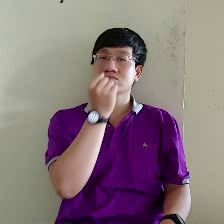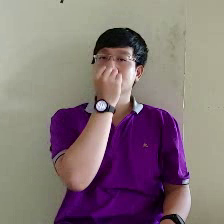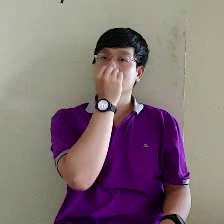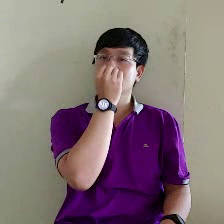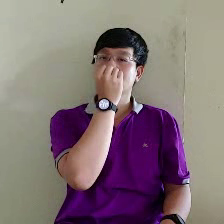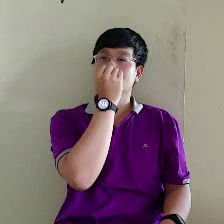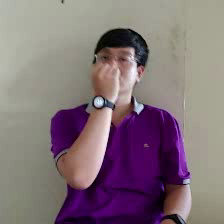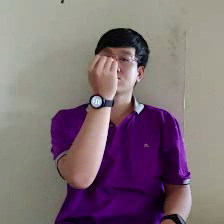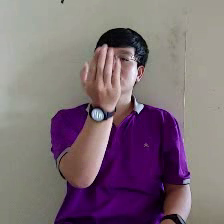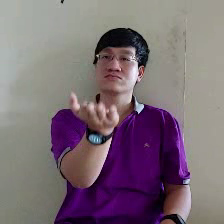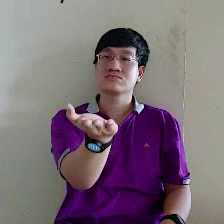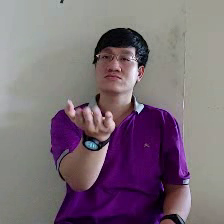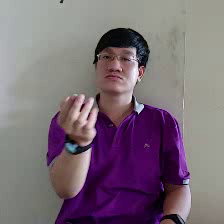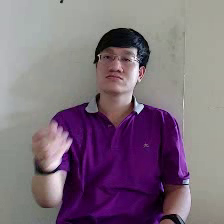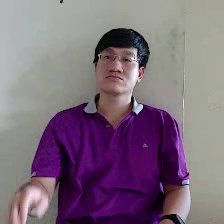Cảm ơn